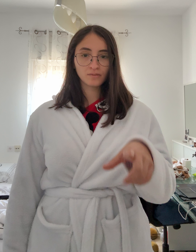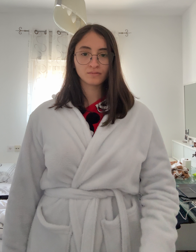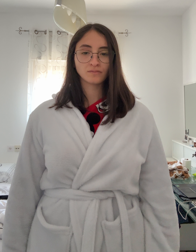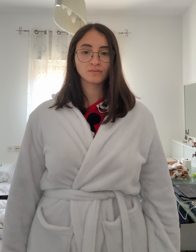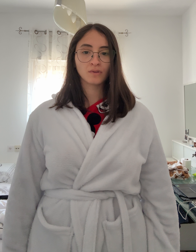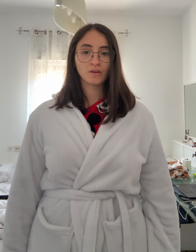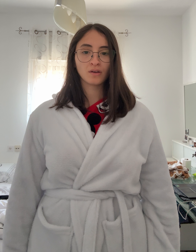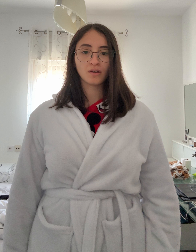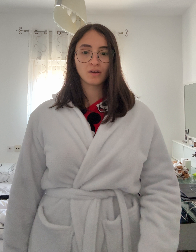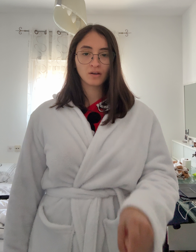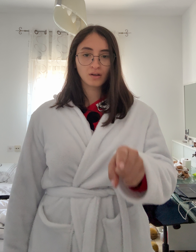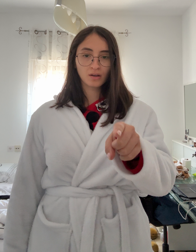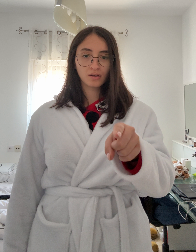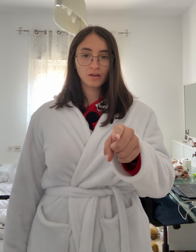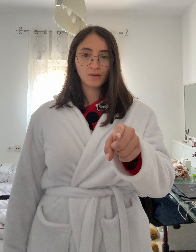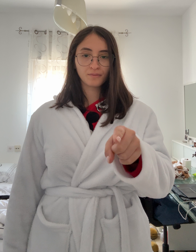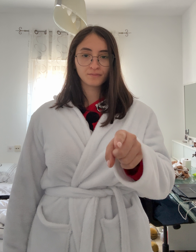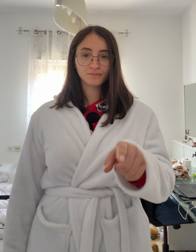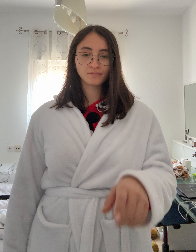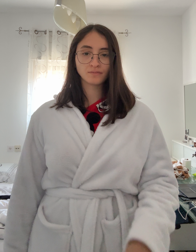אתה